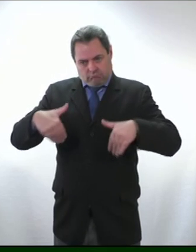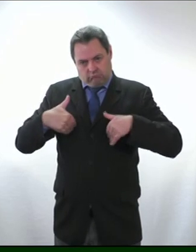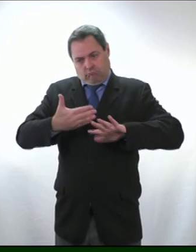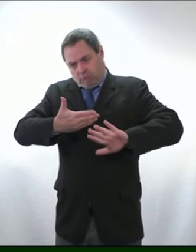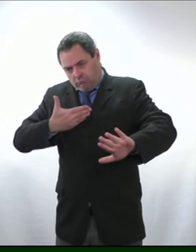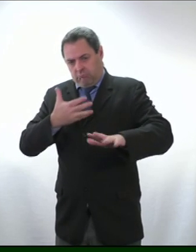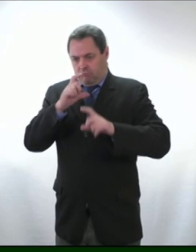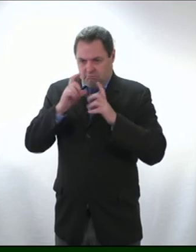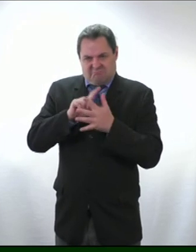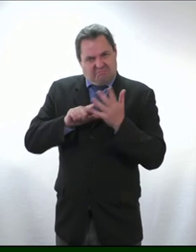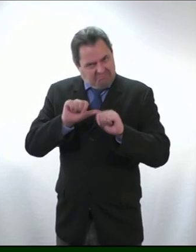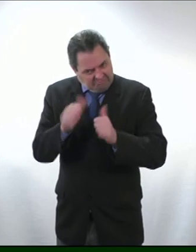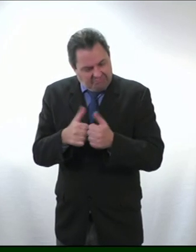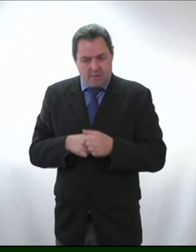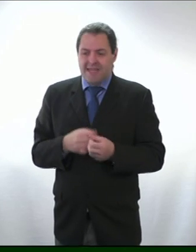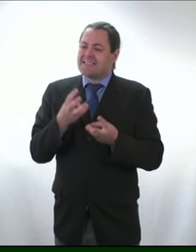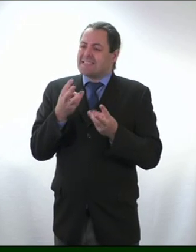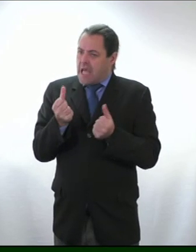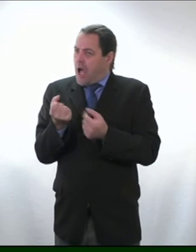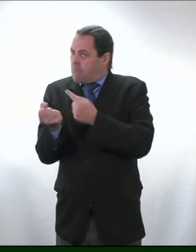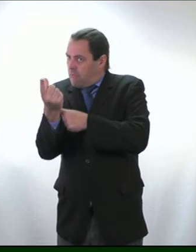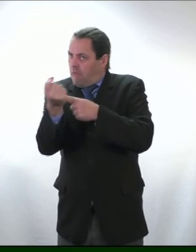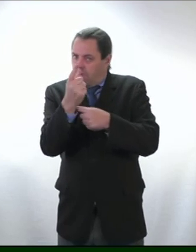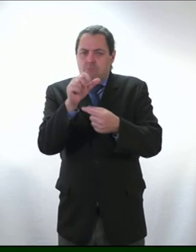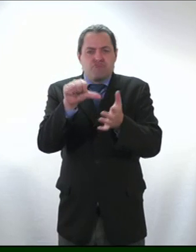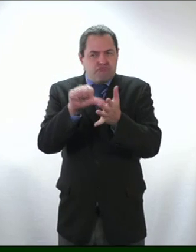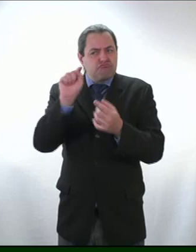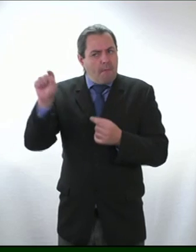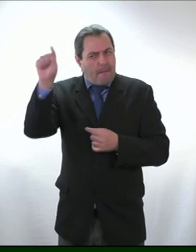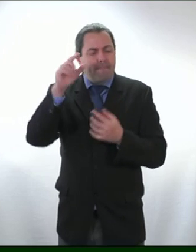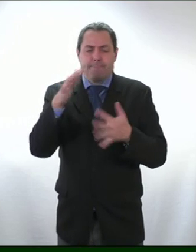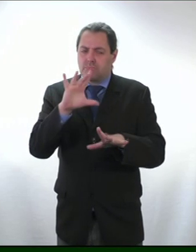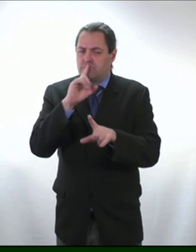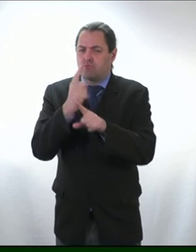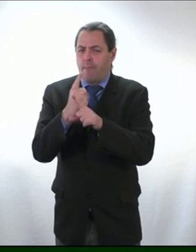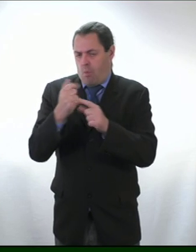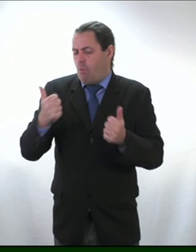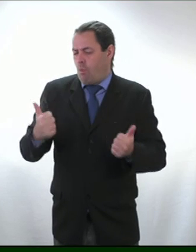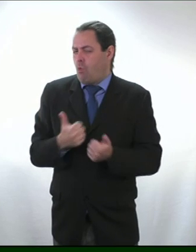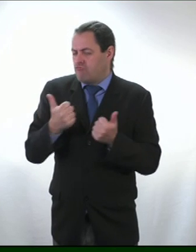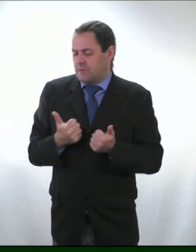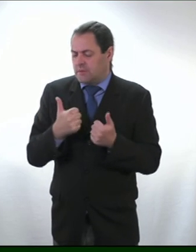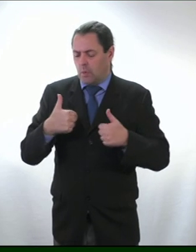Clearly, there are particular problems in some parts of the country, which we have discussed at length already.